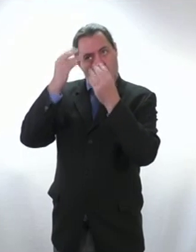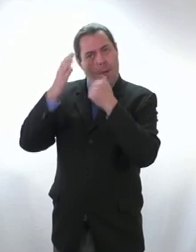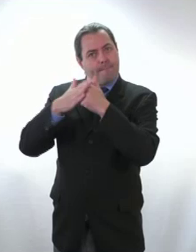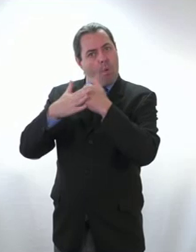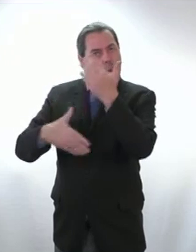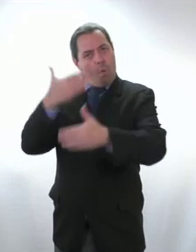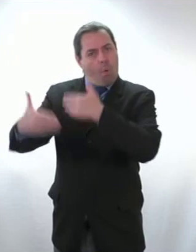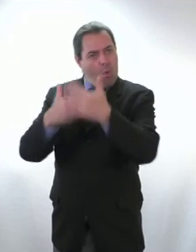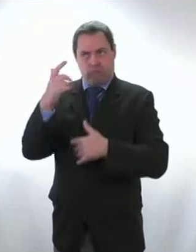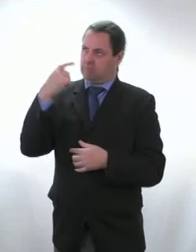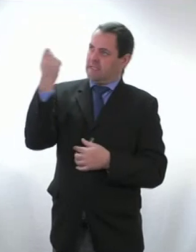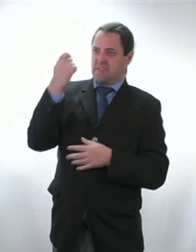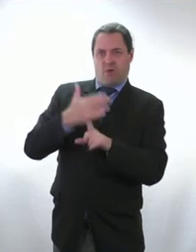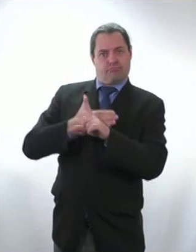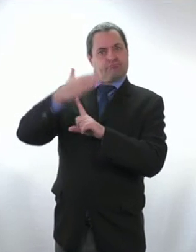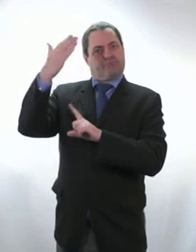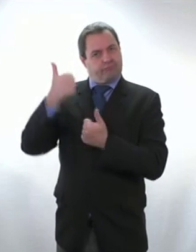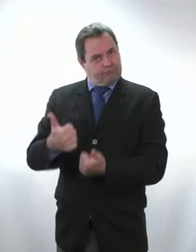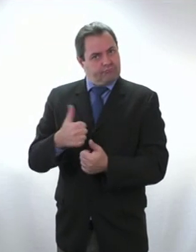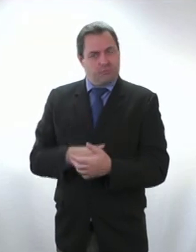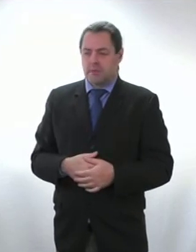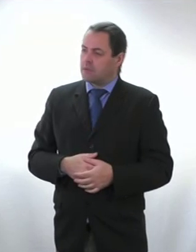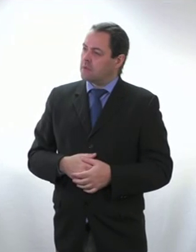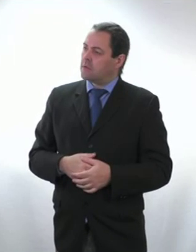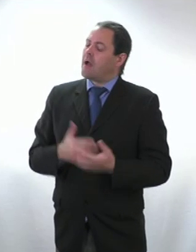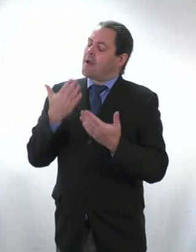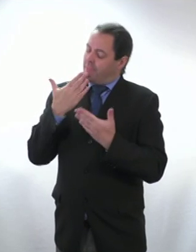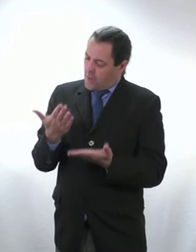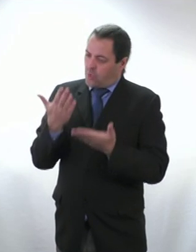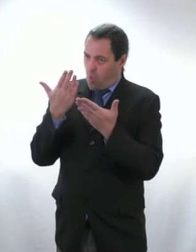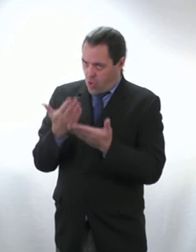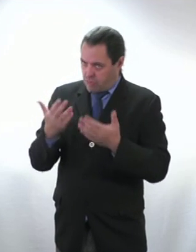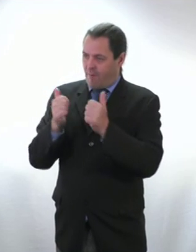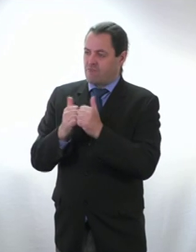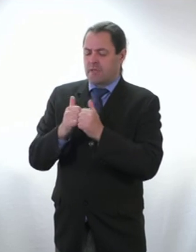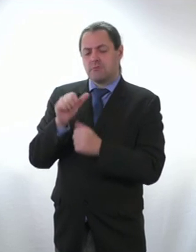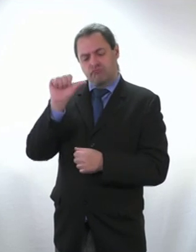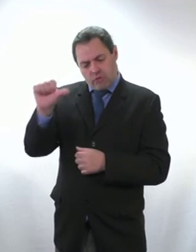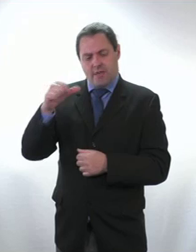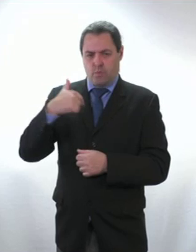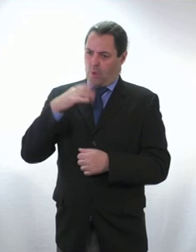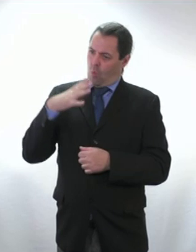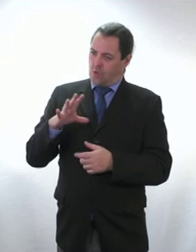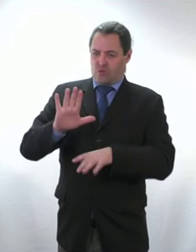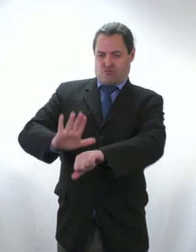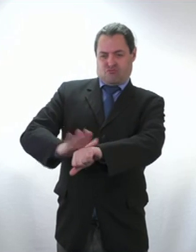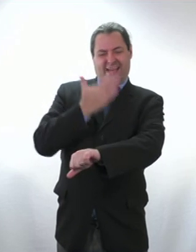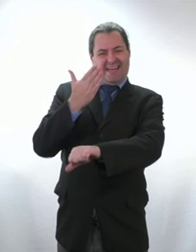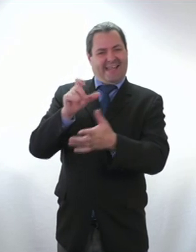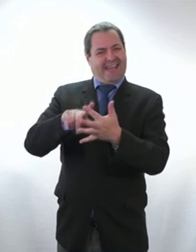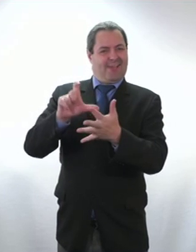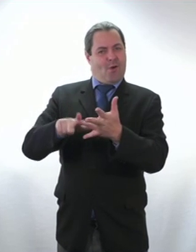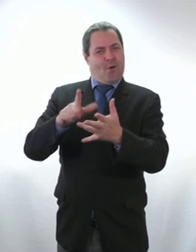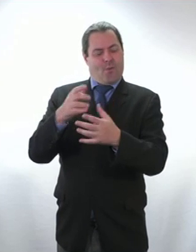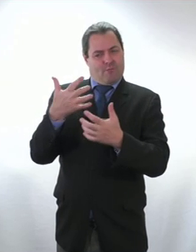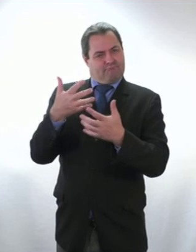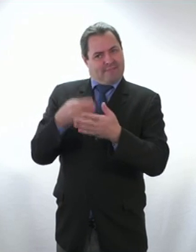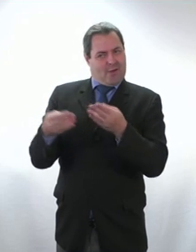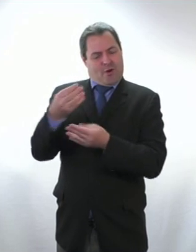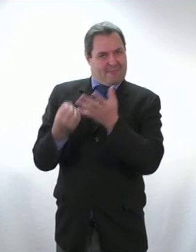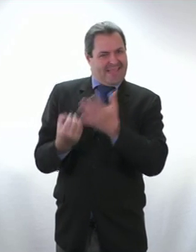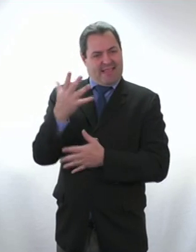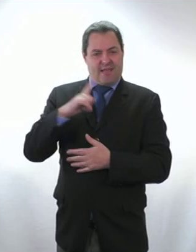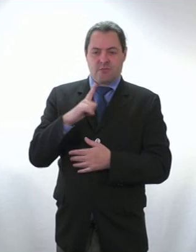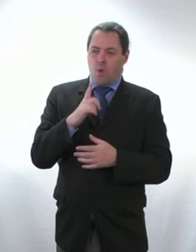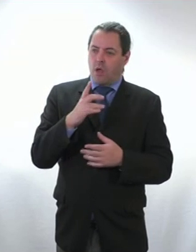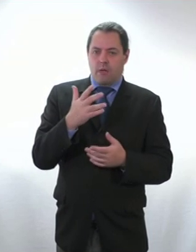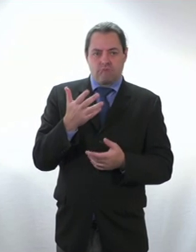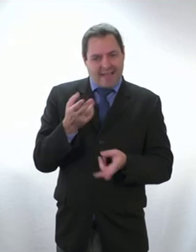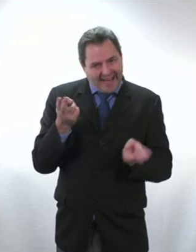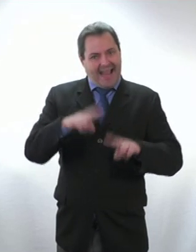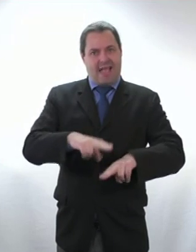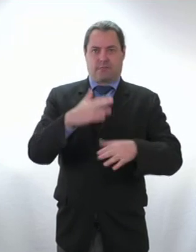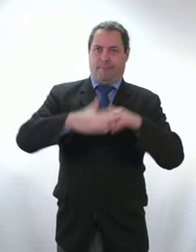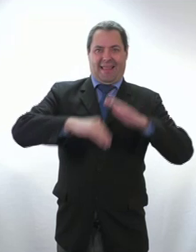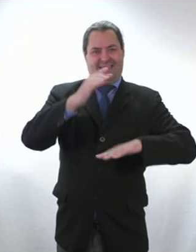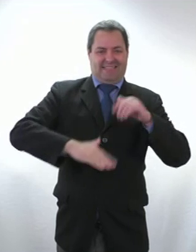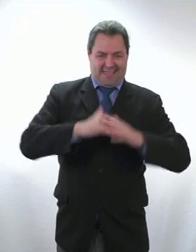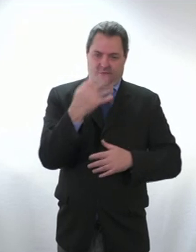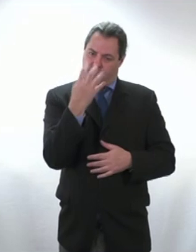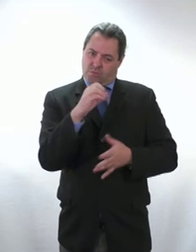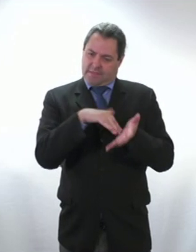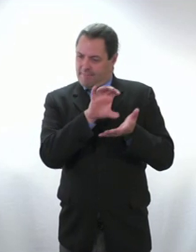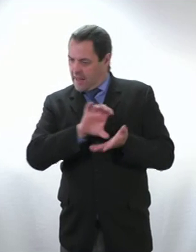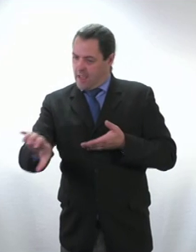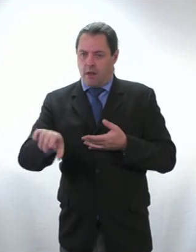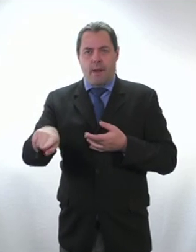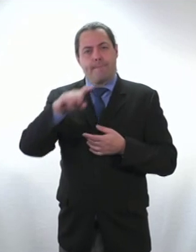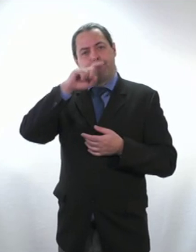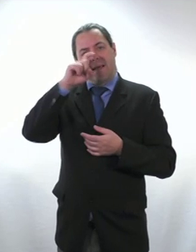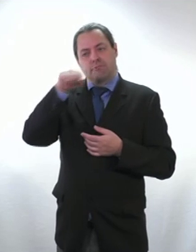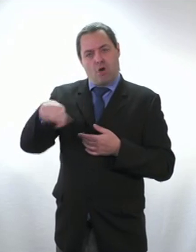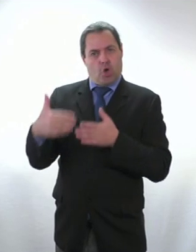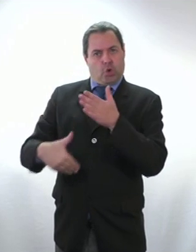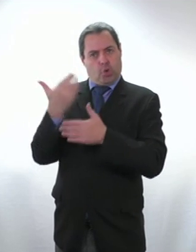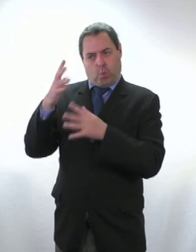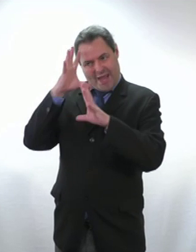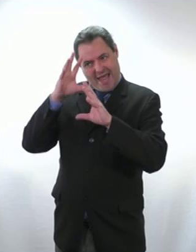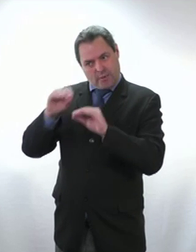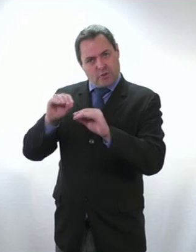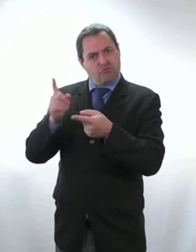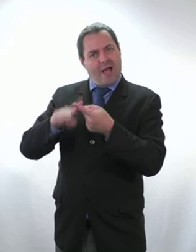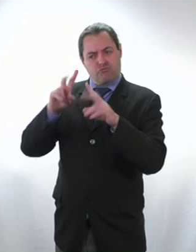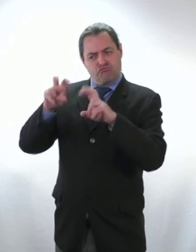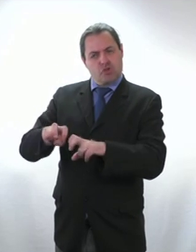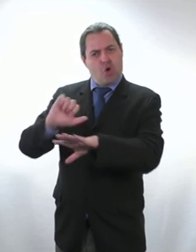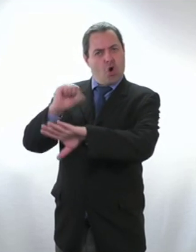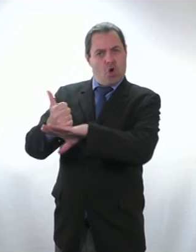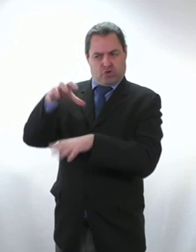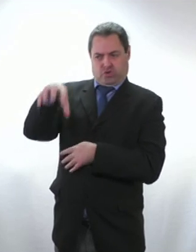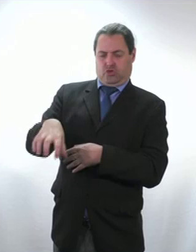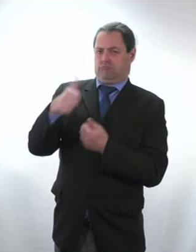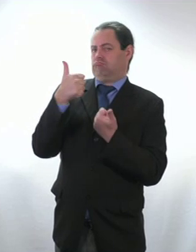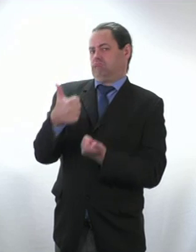I thank my hon. Friend, because it was indeed as part of our plan to fuel a green economic recovery that we put £14 million from the Getting Building fund into Peterborough to accelerate the delivery of a key new educational and research facility.